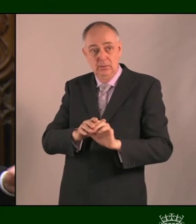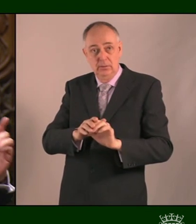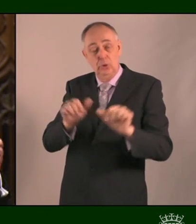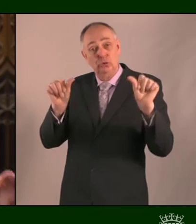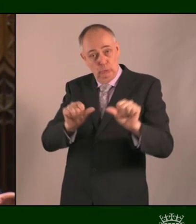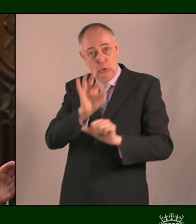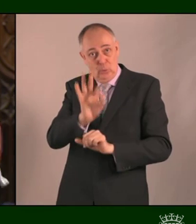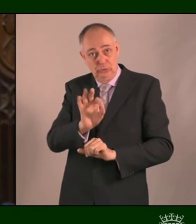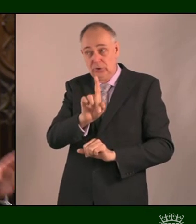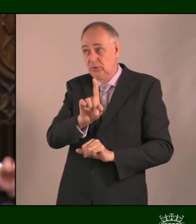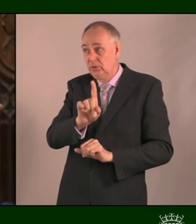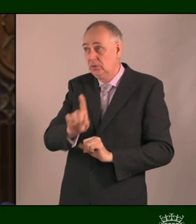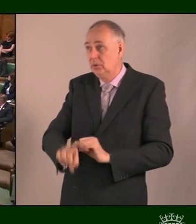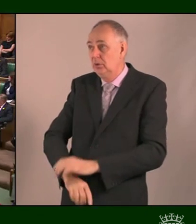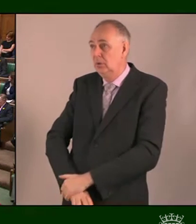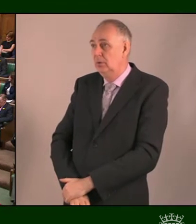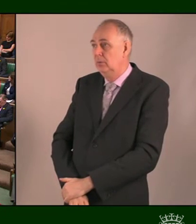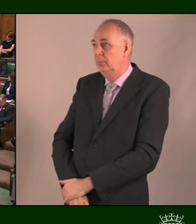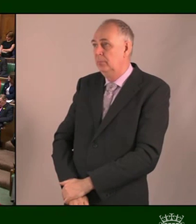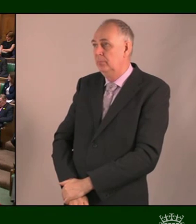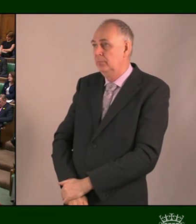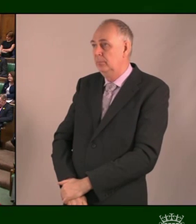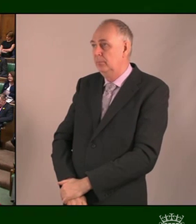Now, just finish, very quickly—and when I get up, please give way.